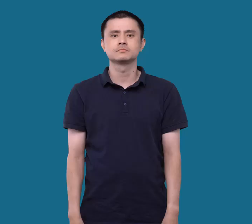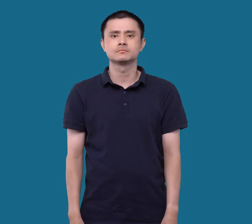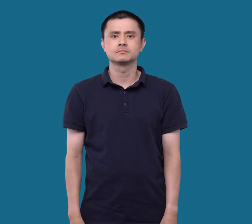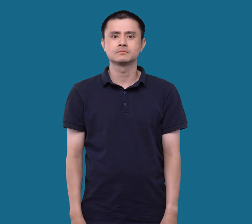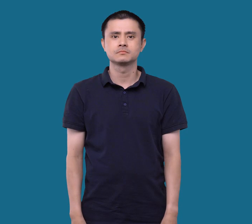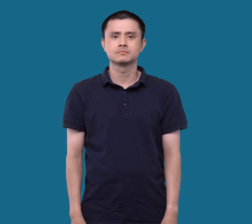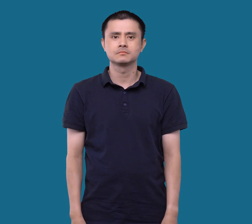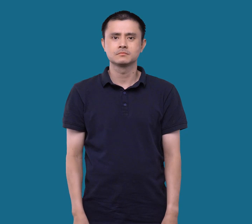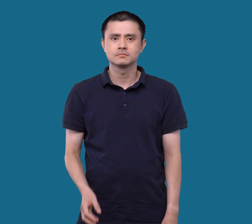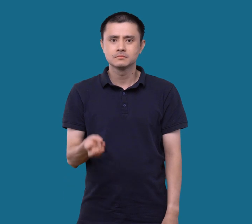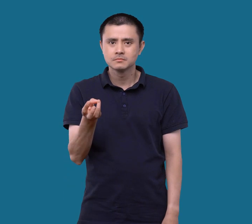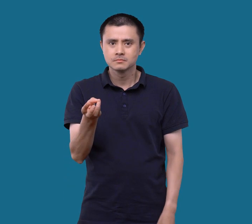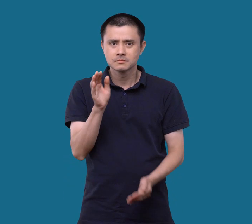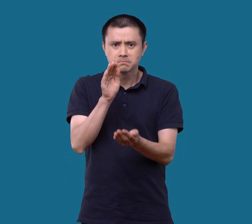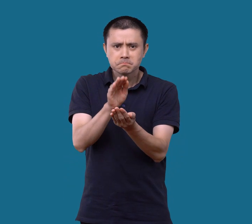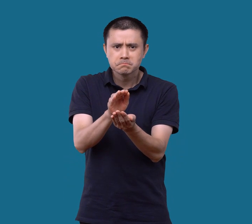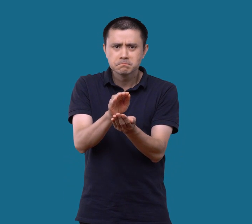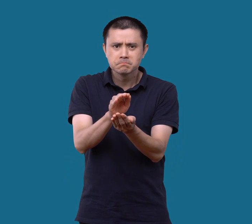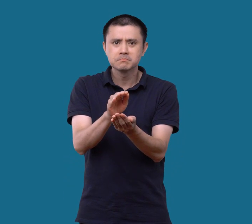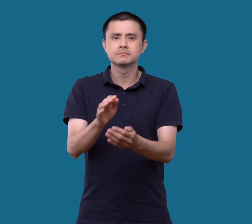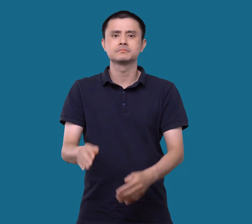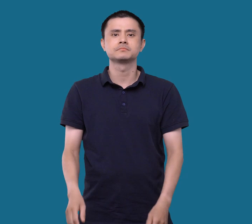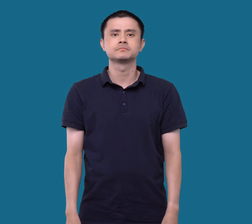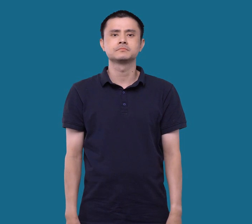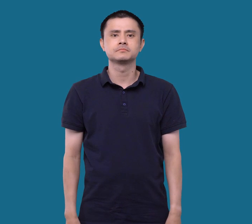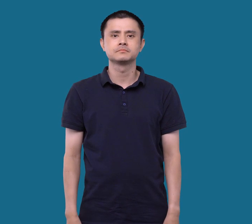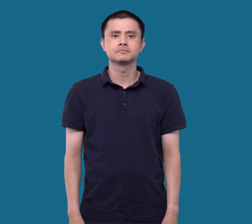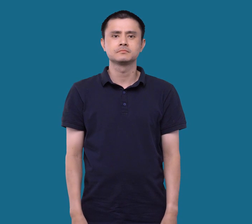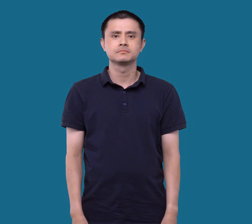ngâm hạt